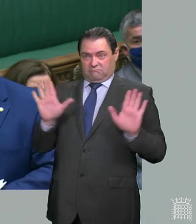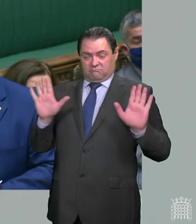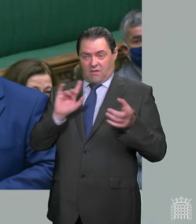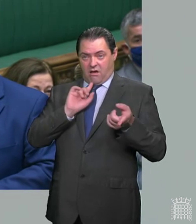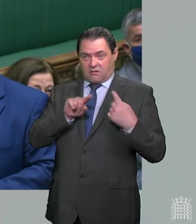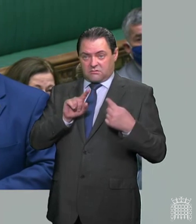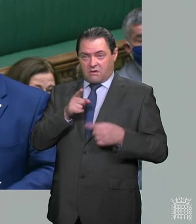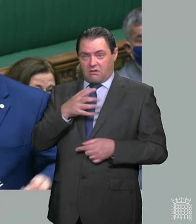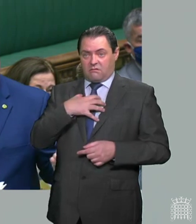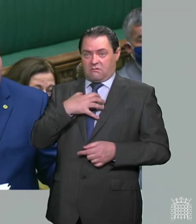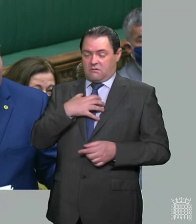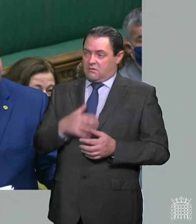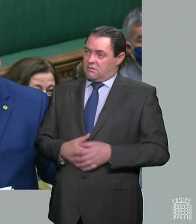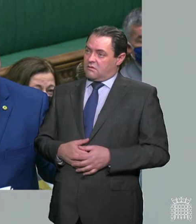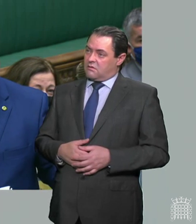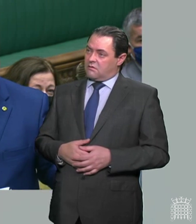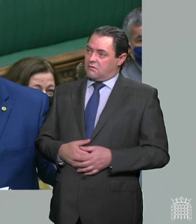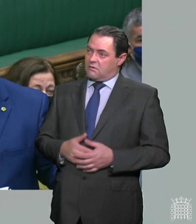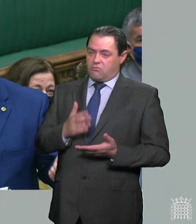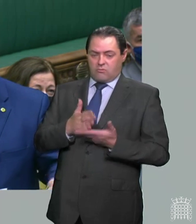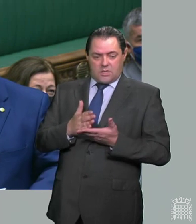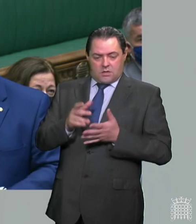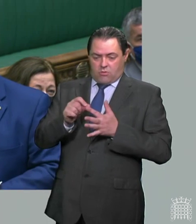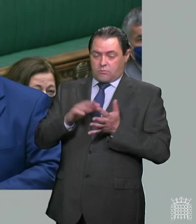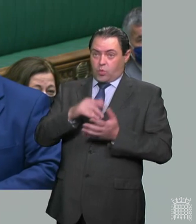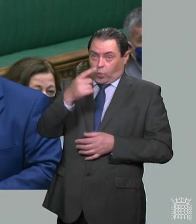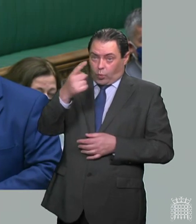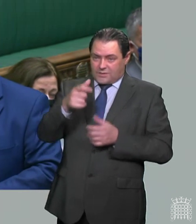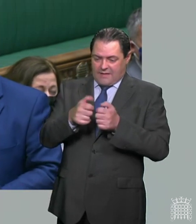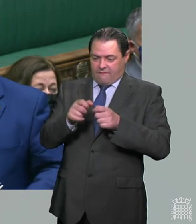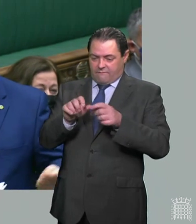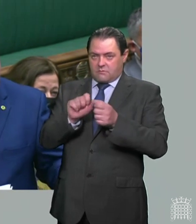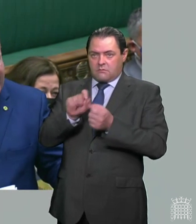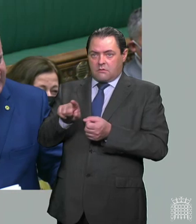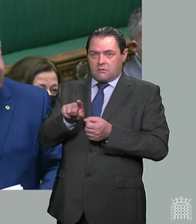The reality is that the Prime Minister wrote these words himself.